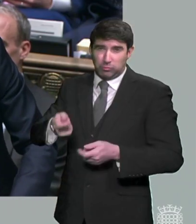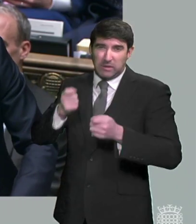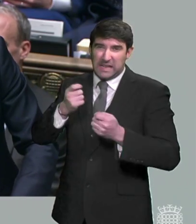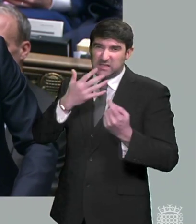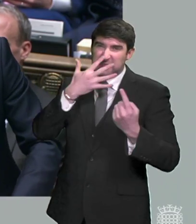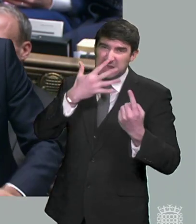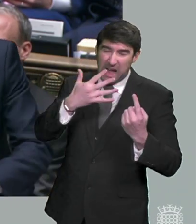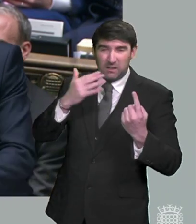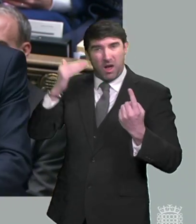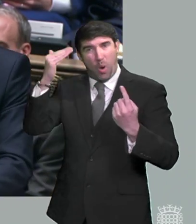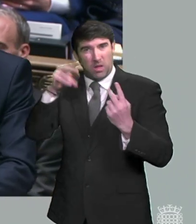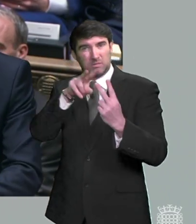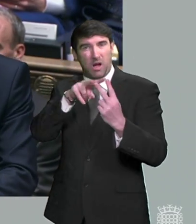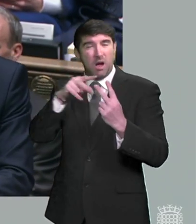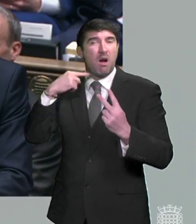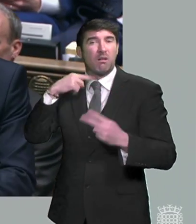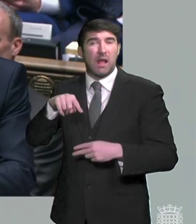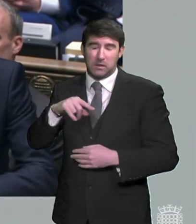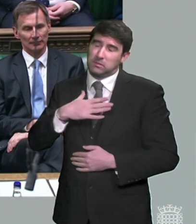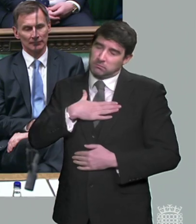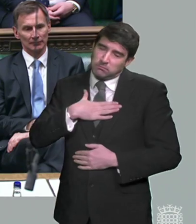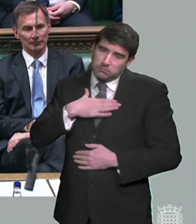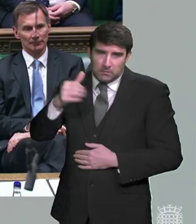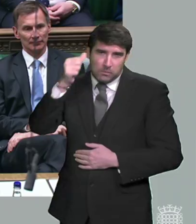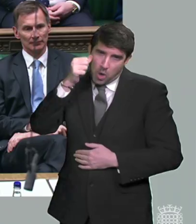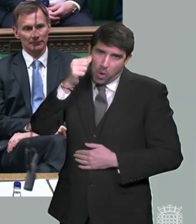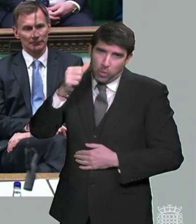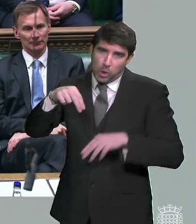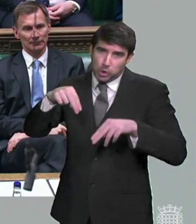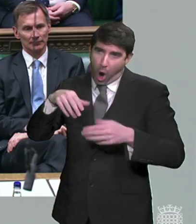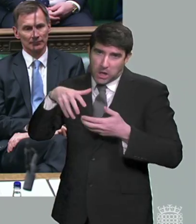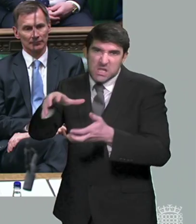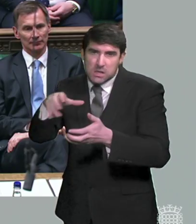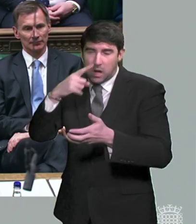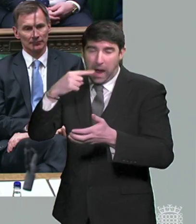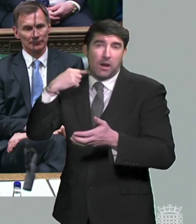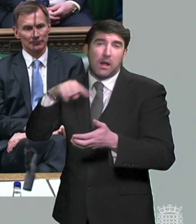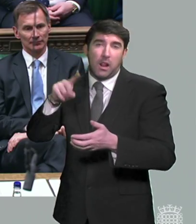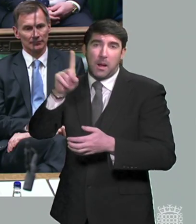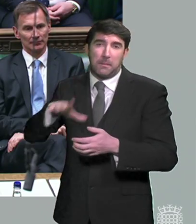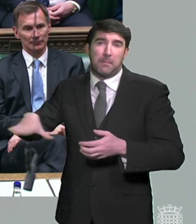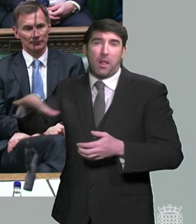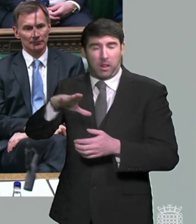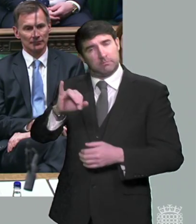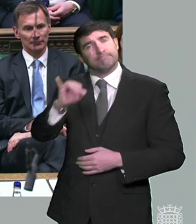We recognise that dog attacks can have horrific consequences, and I want to assure him that we take the issue incredibly seriously.